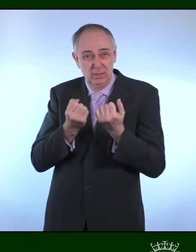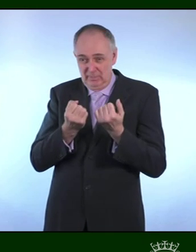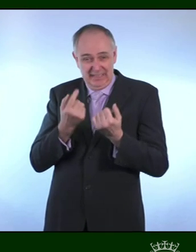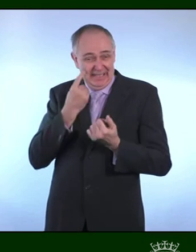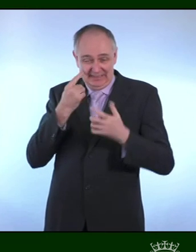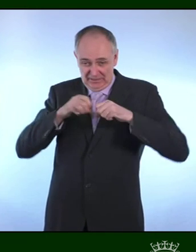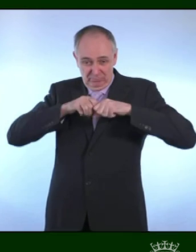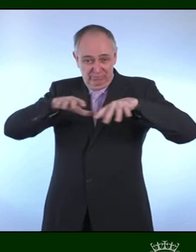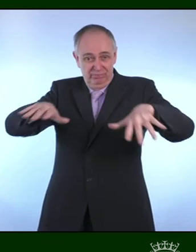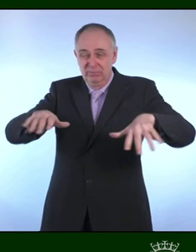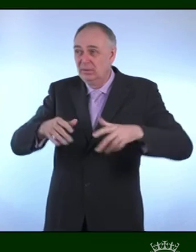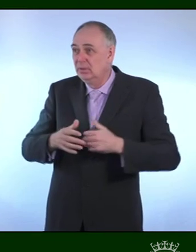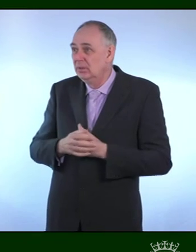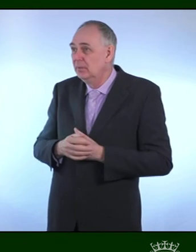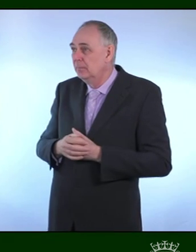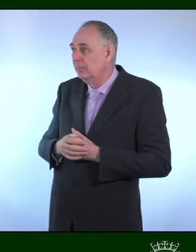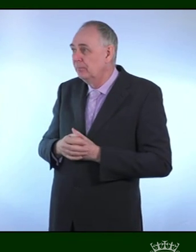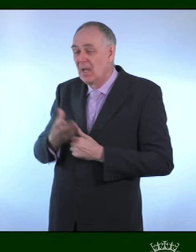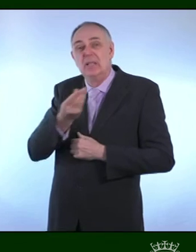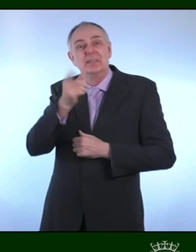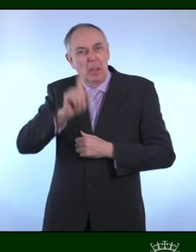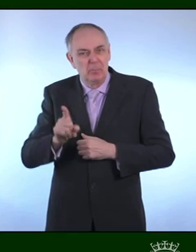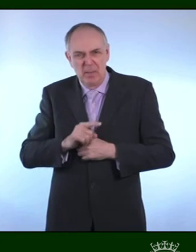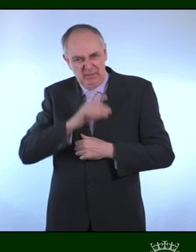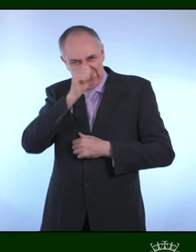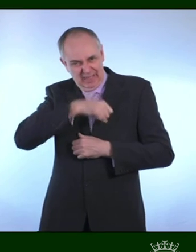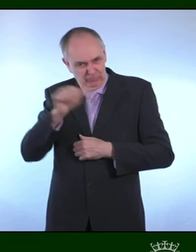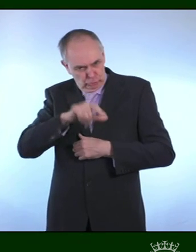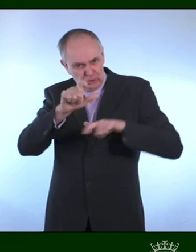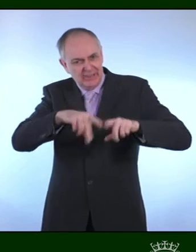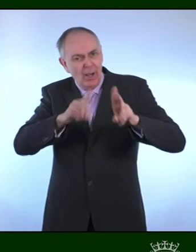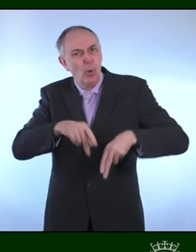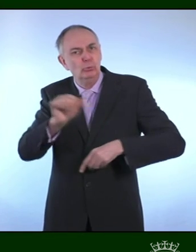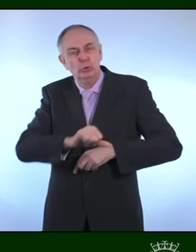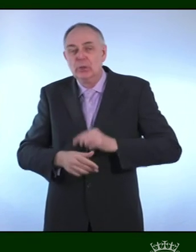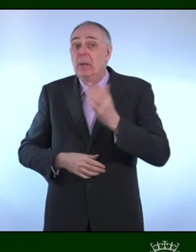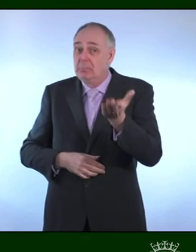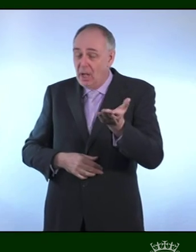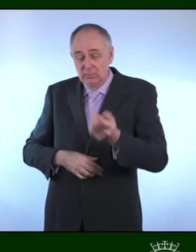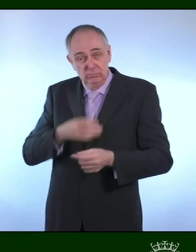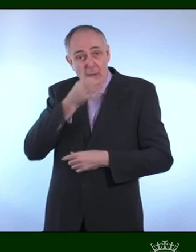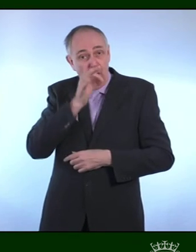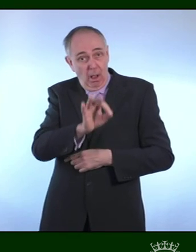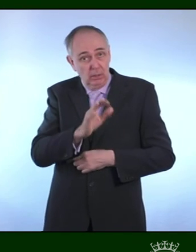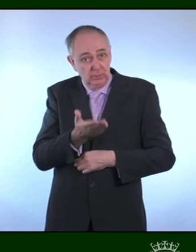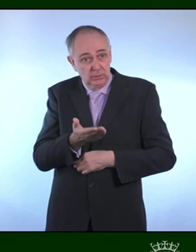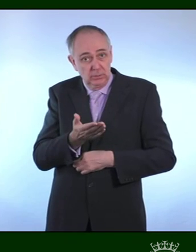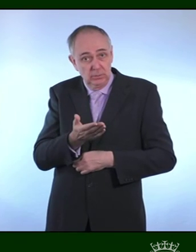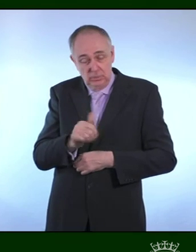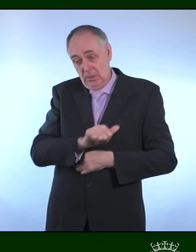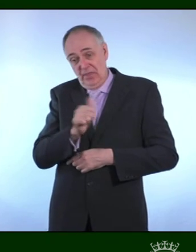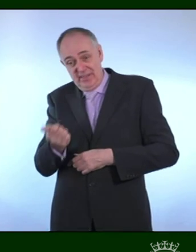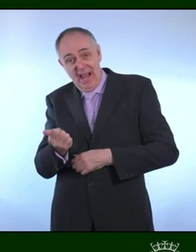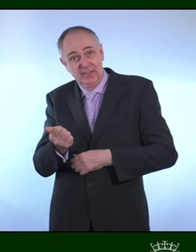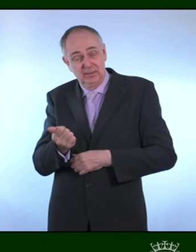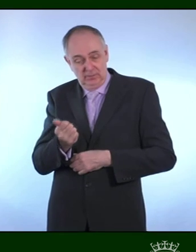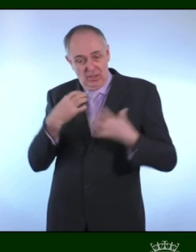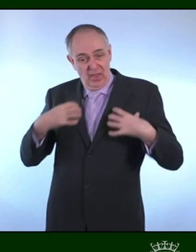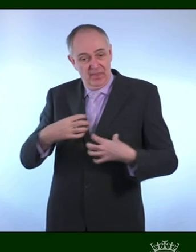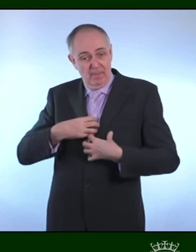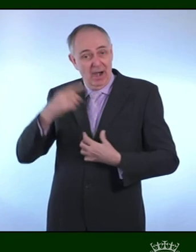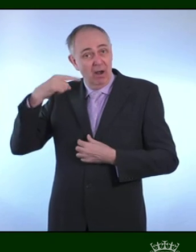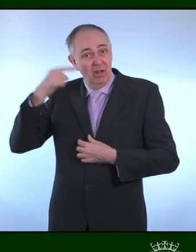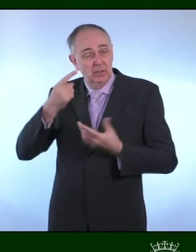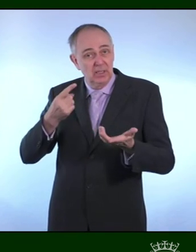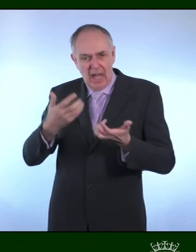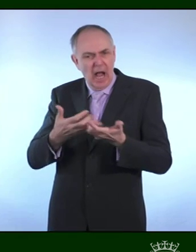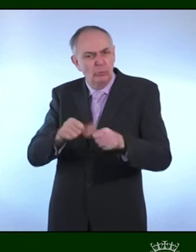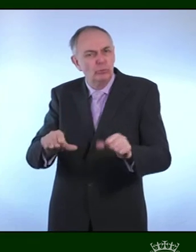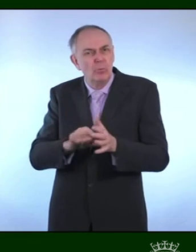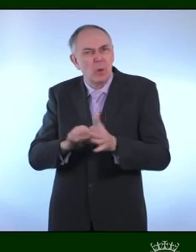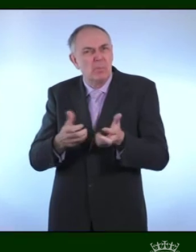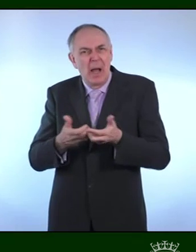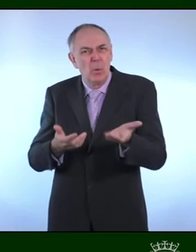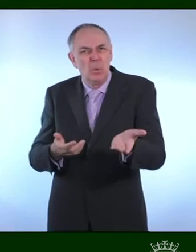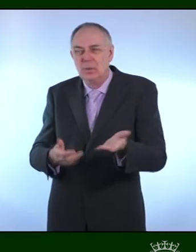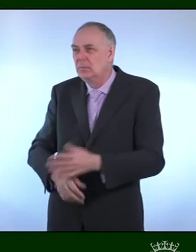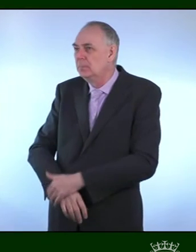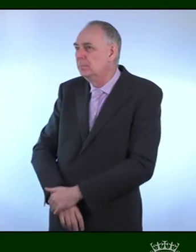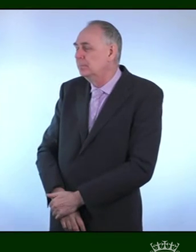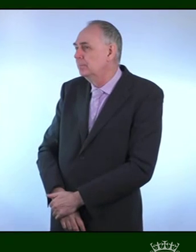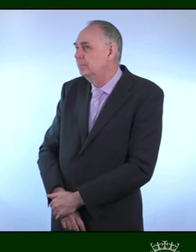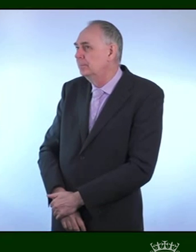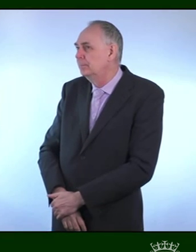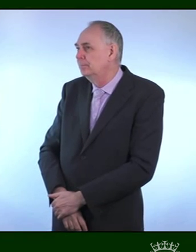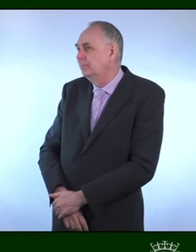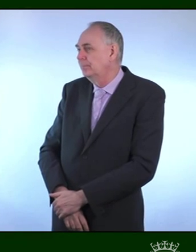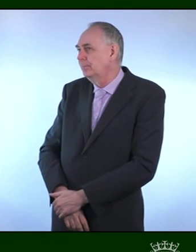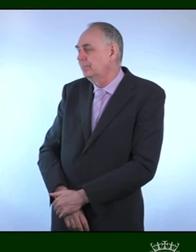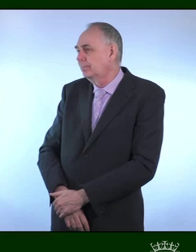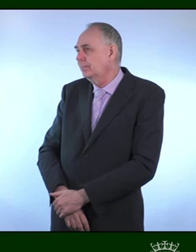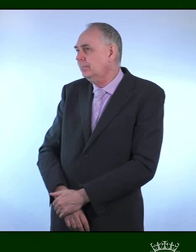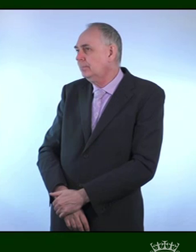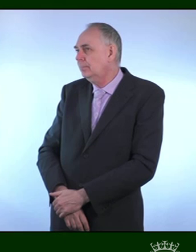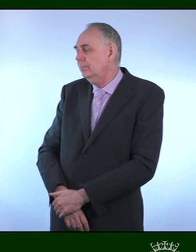Clearly, some of those people are being selfish. What advice does my right honourable Friend have for his successor as Mayor of London for resolving the problem on London transport?